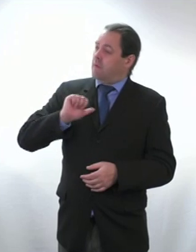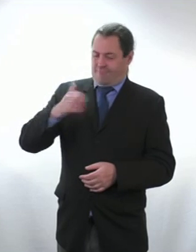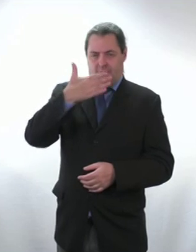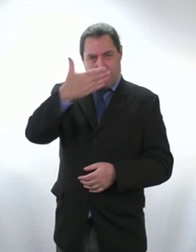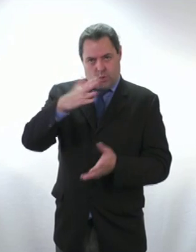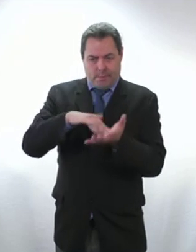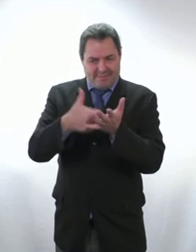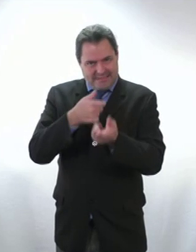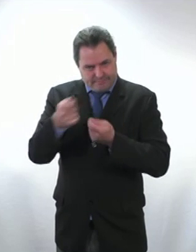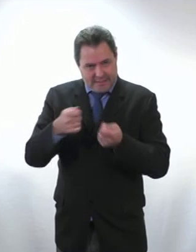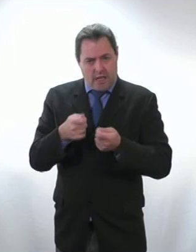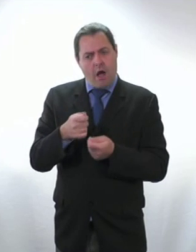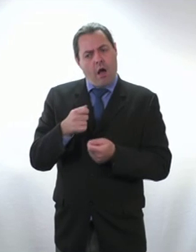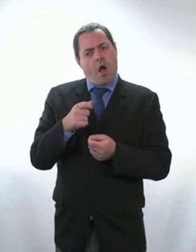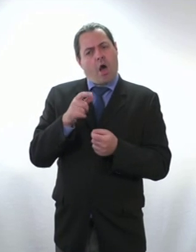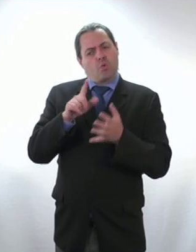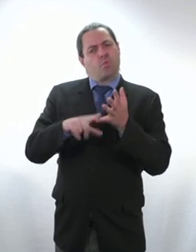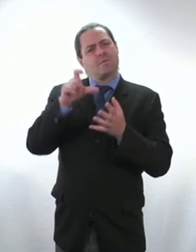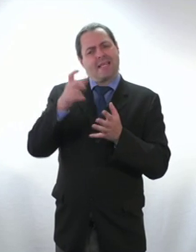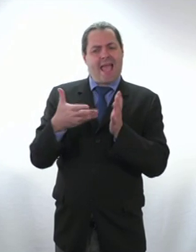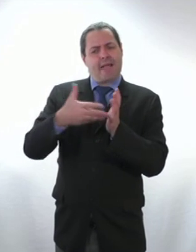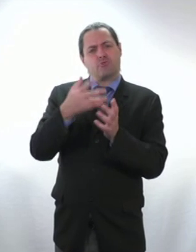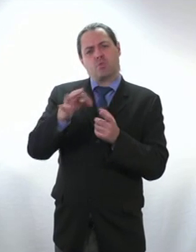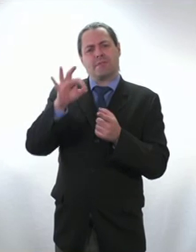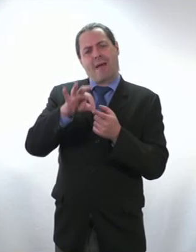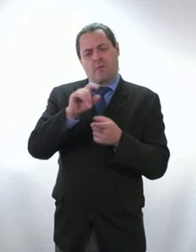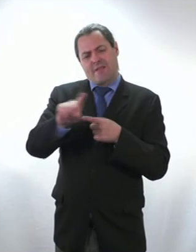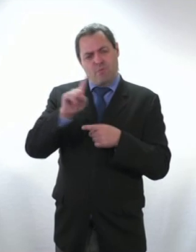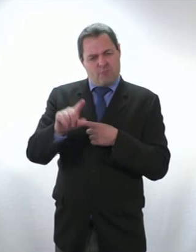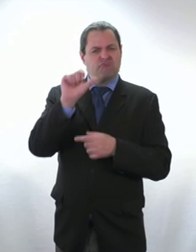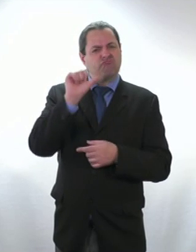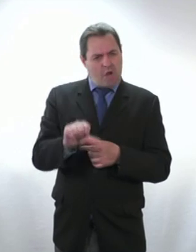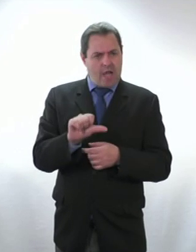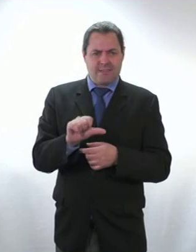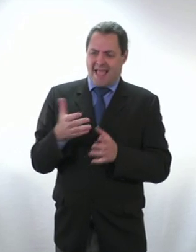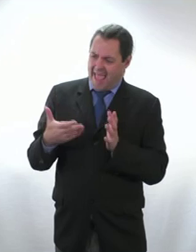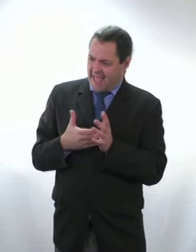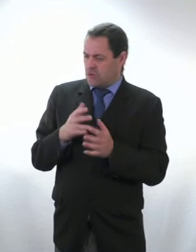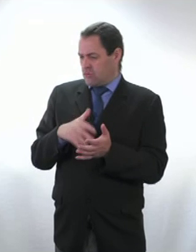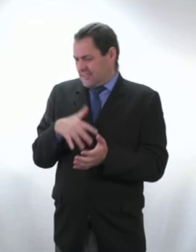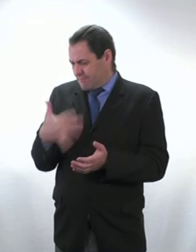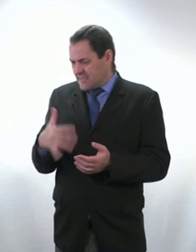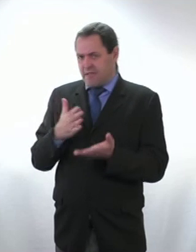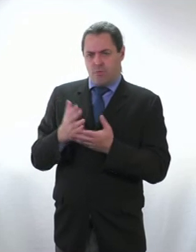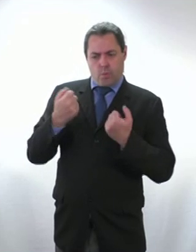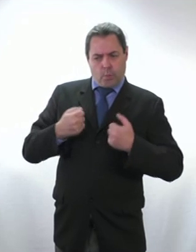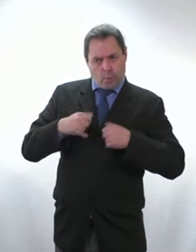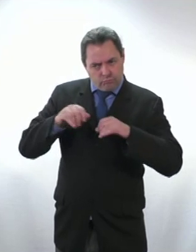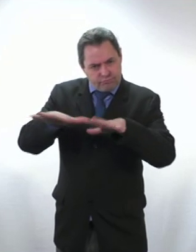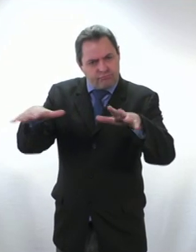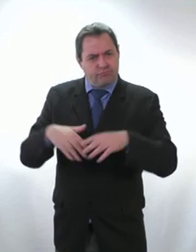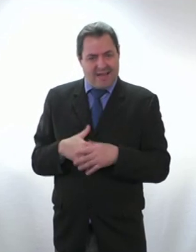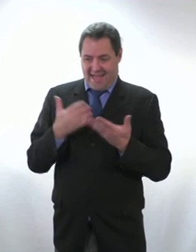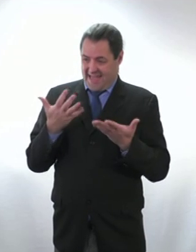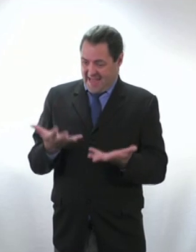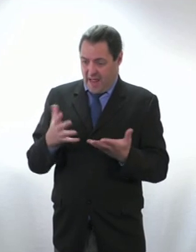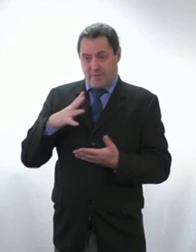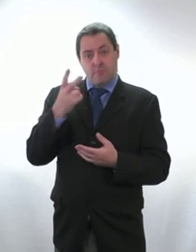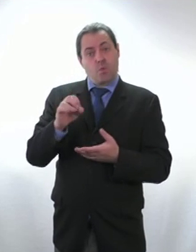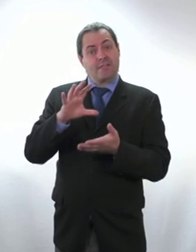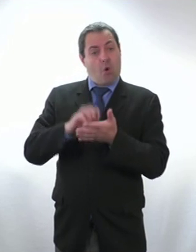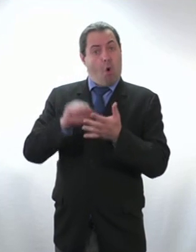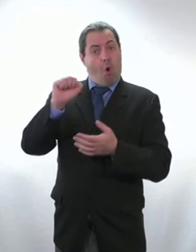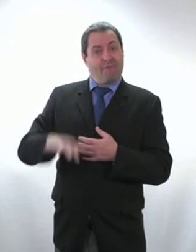The Government were right to increase universal credit by £20 a week to help families with the extra costs of the pandemic, but, at the moment, that increase is due to be removed next April.